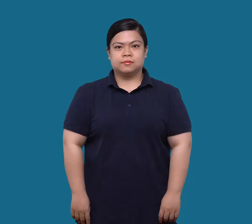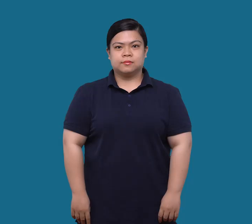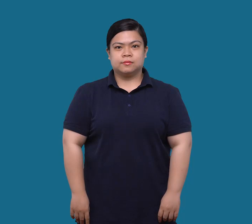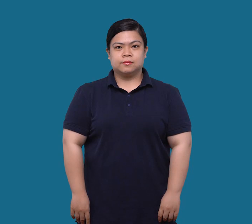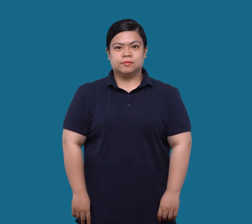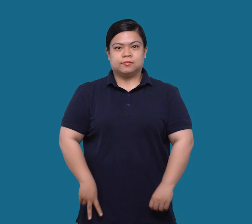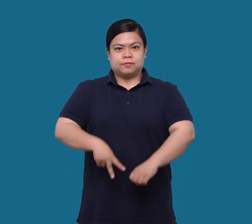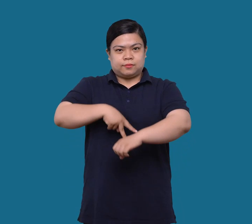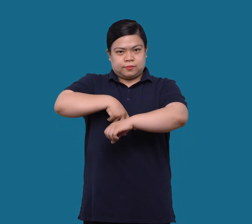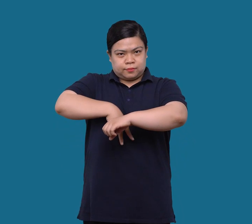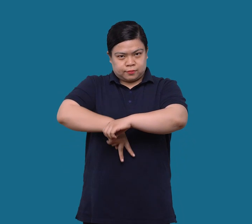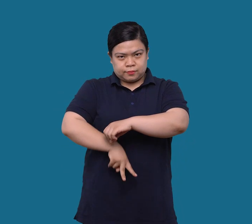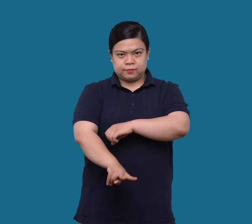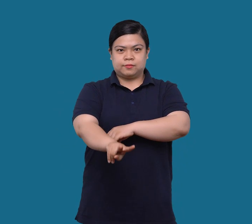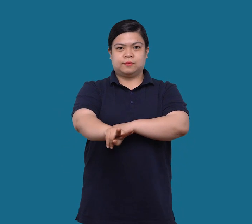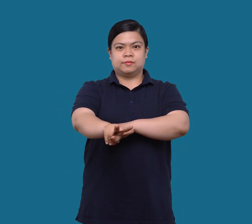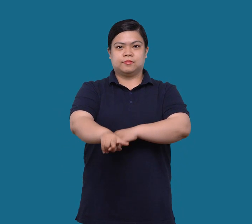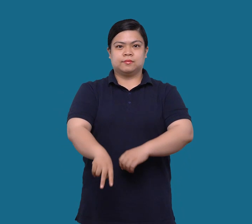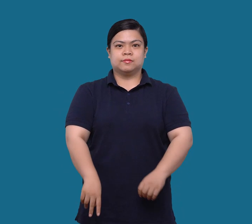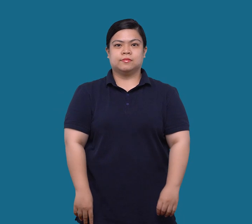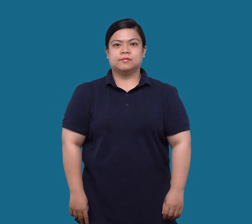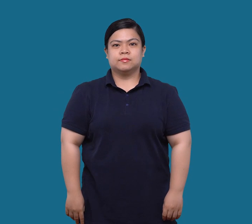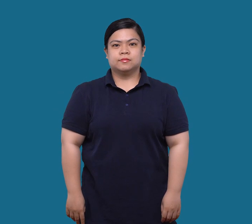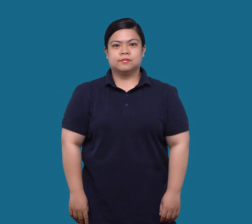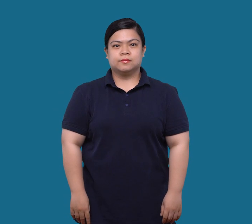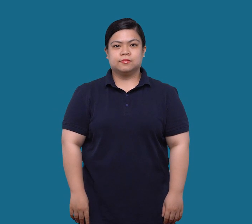sinh đôi